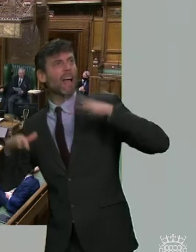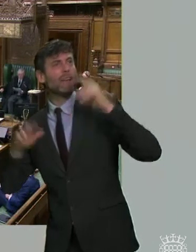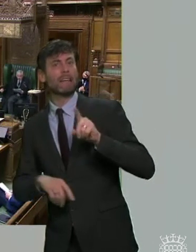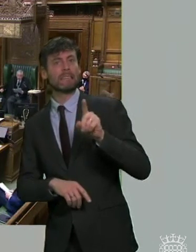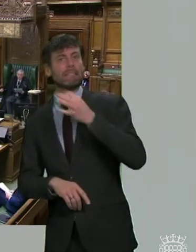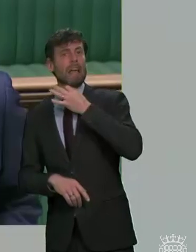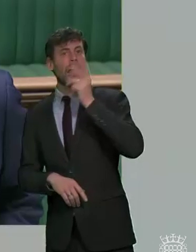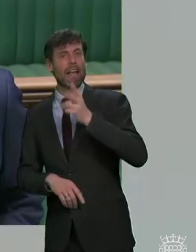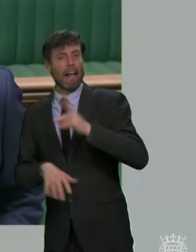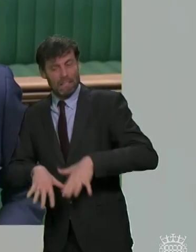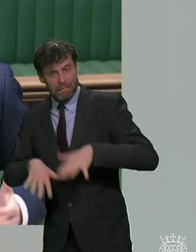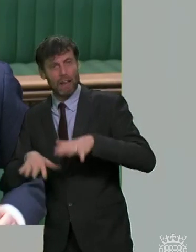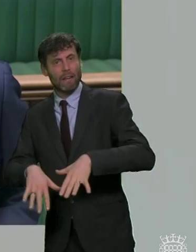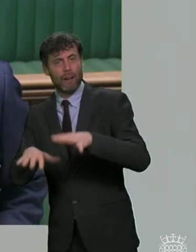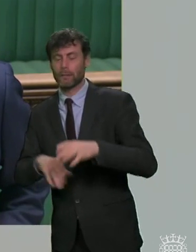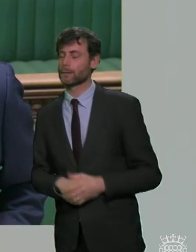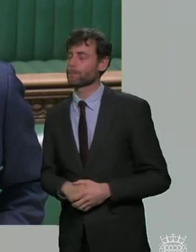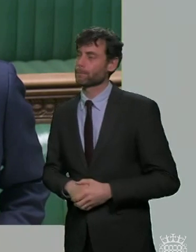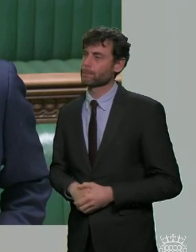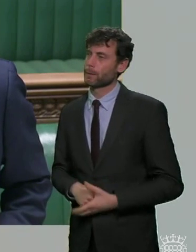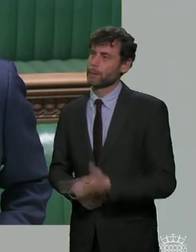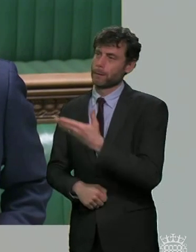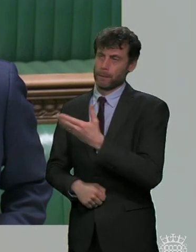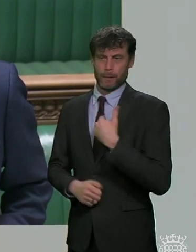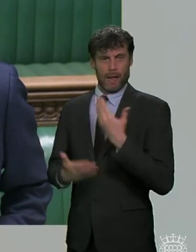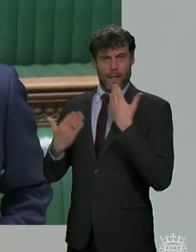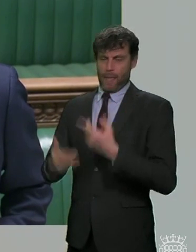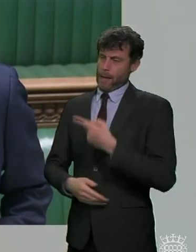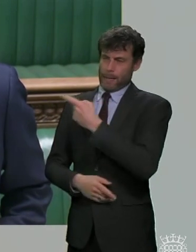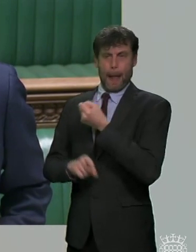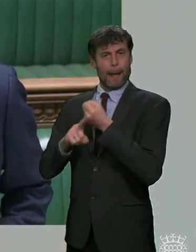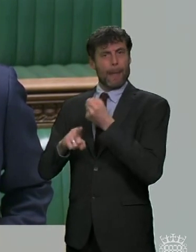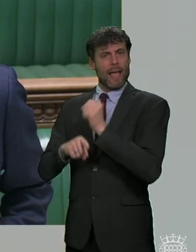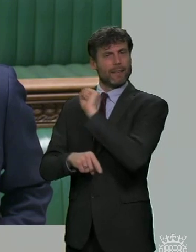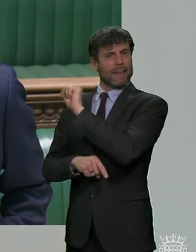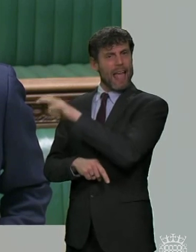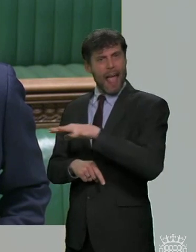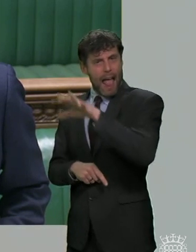I thank my honourable Friend for what he is doing to campaign for his local area on flood defences.